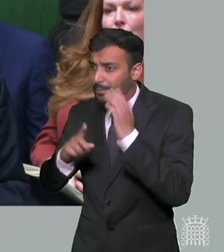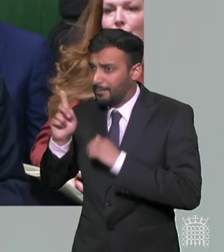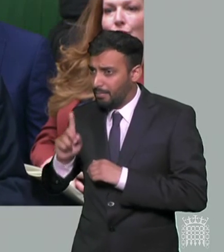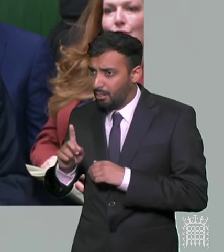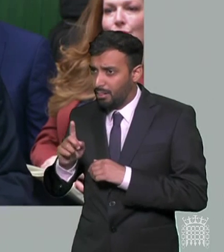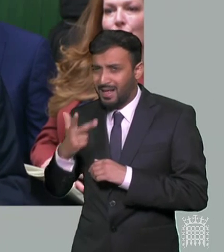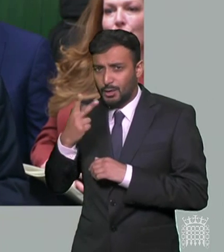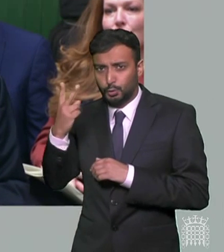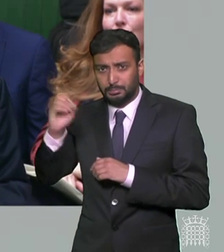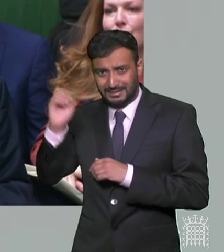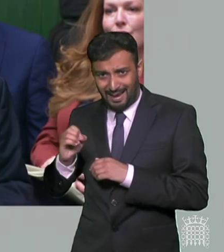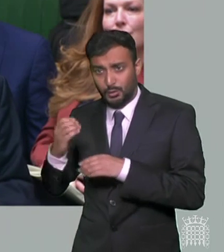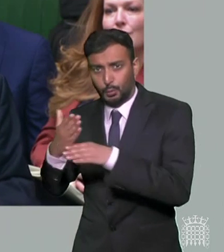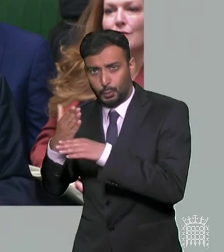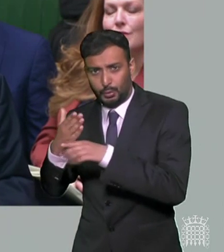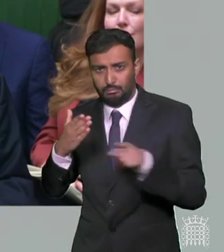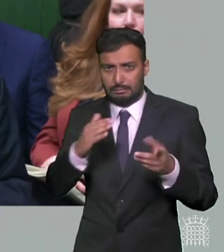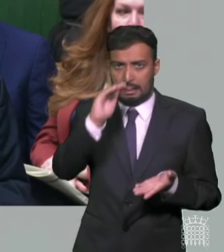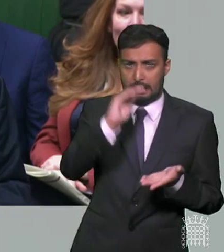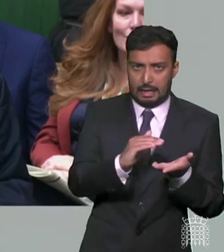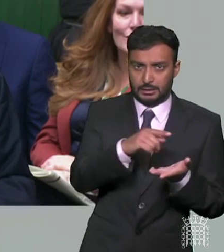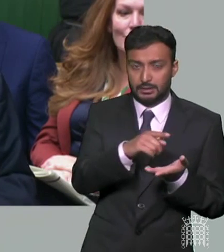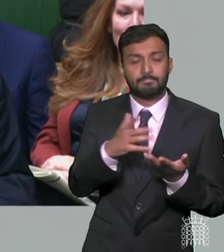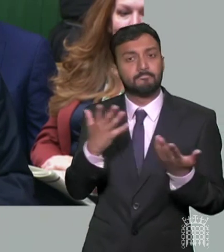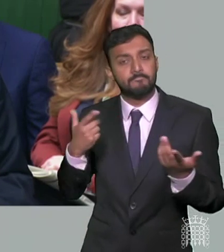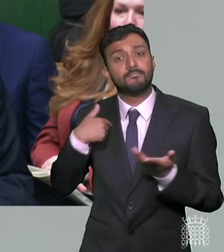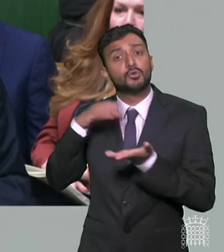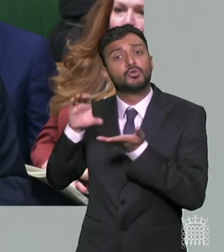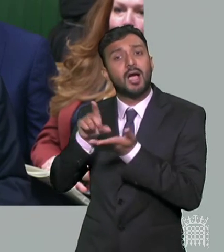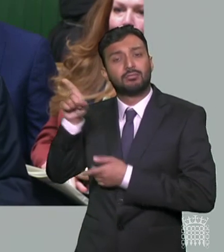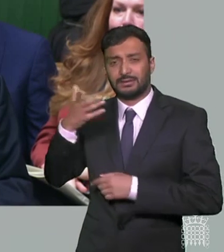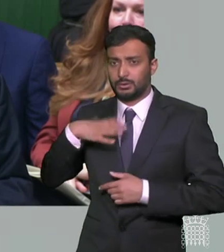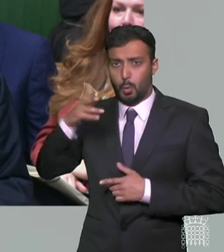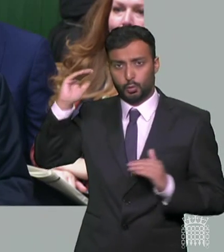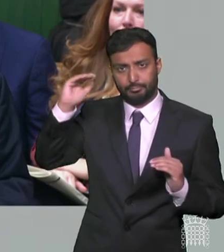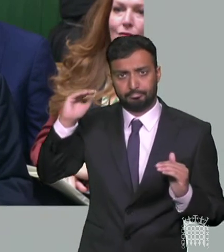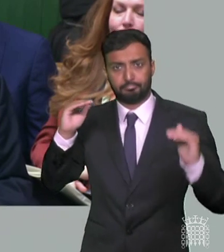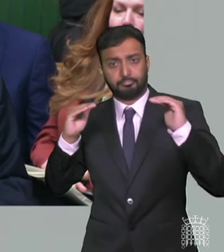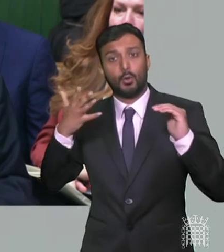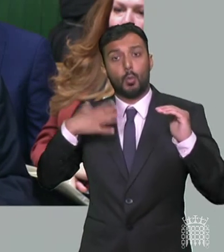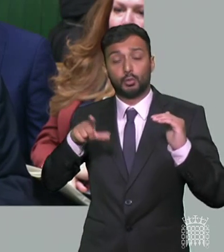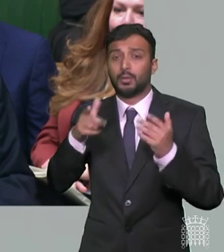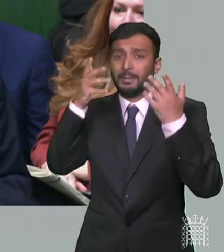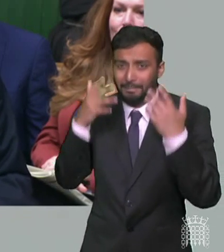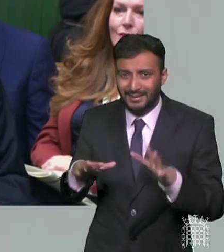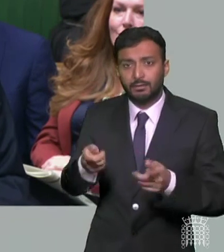Disability Action Yorkshire, which is a charity based in Harrogate, works to close that gap, and it has highlighted the success of the Access to Work scheme.